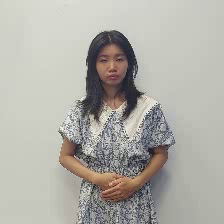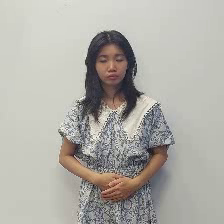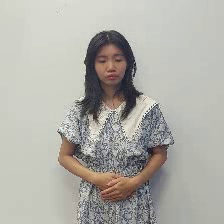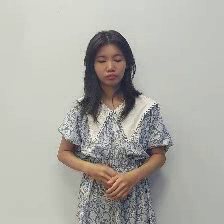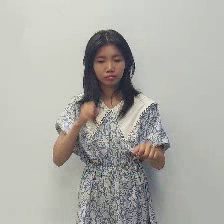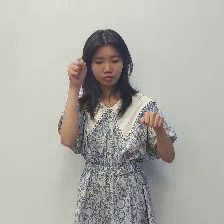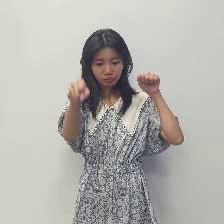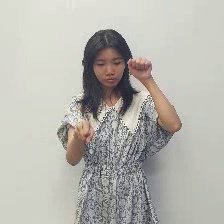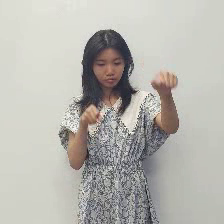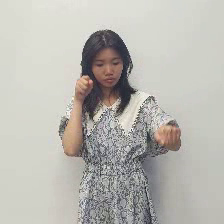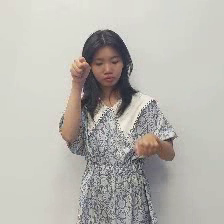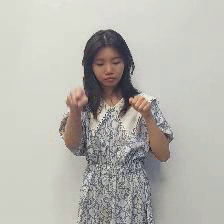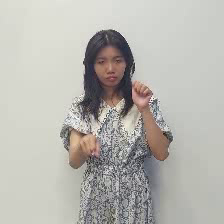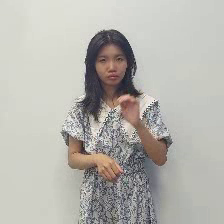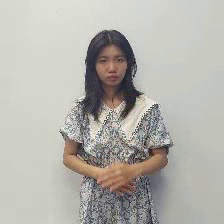Xe đạp